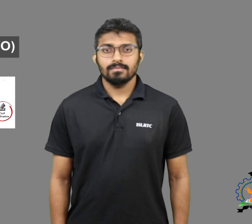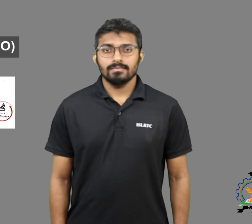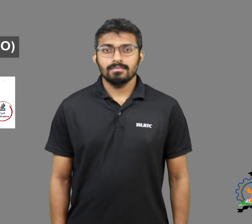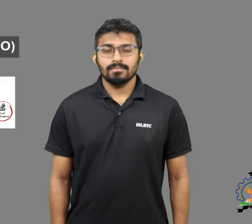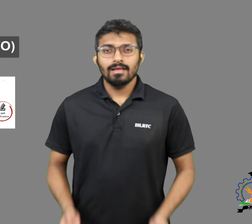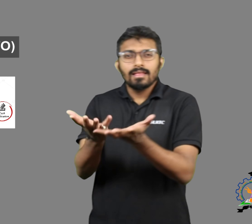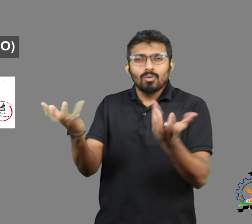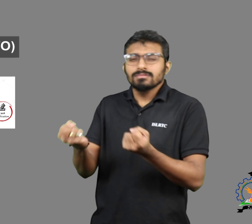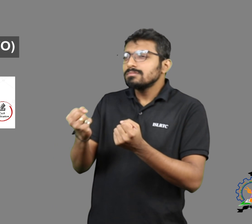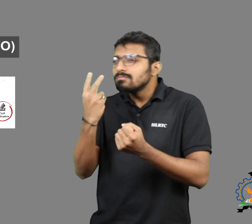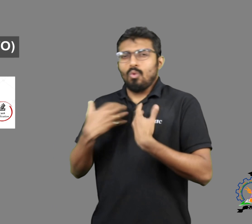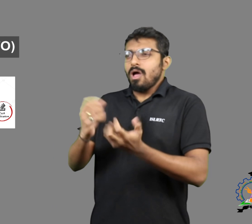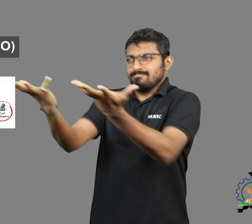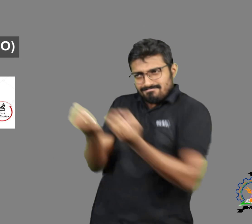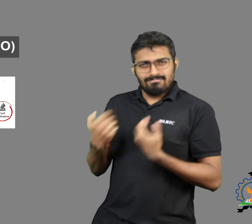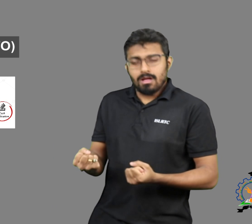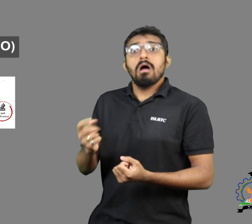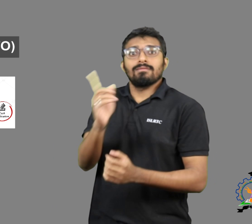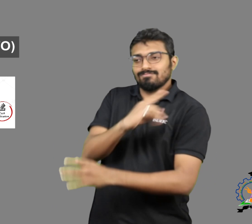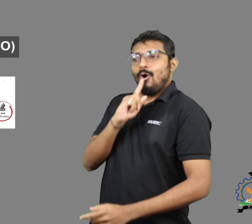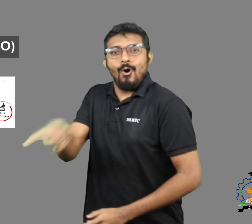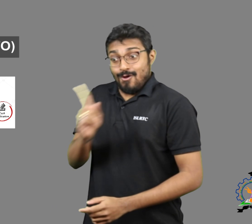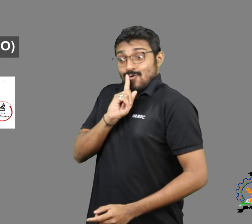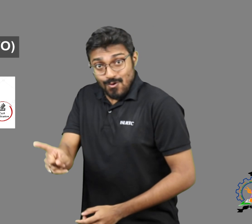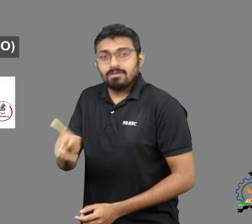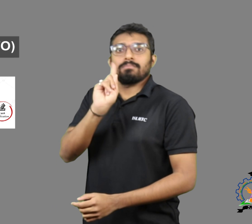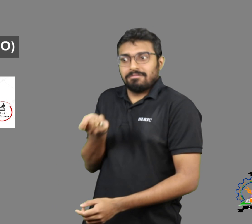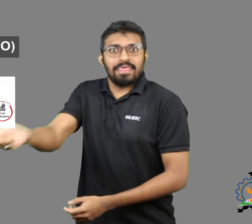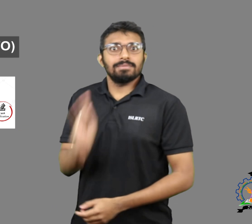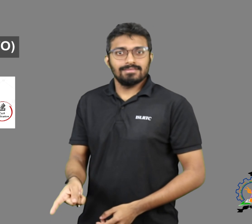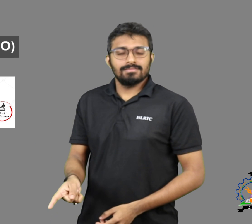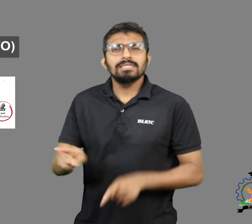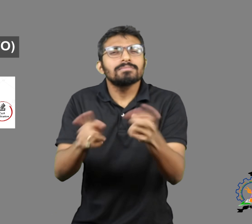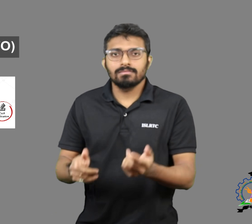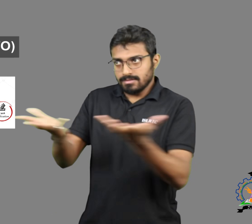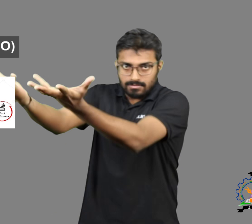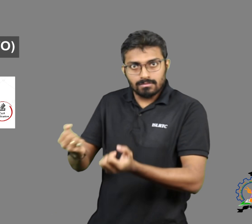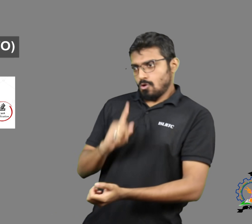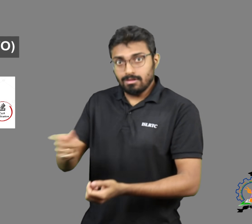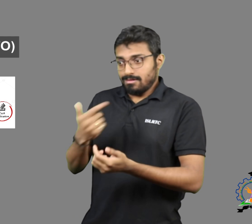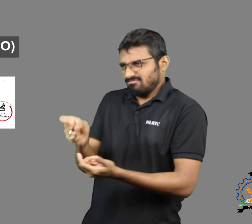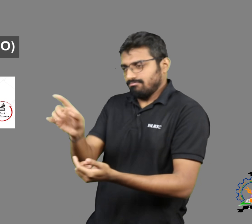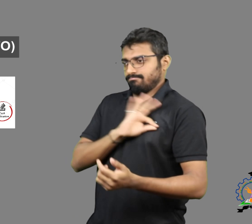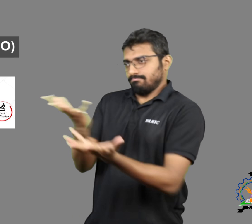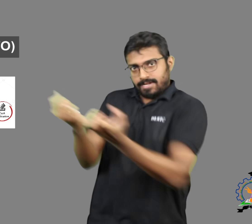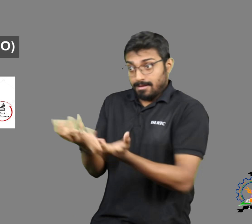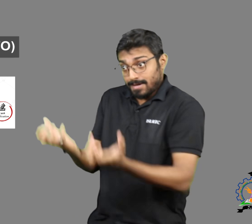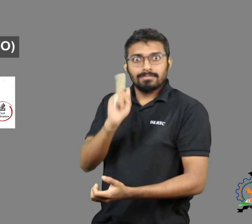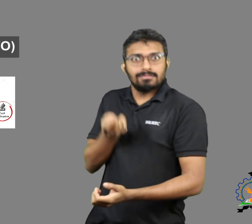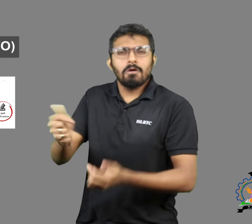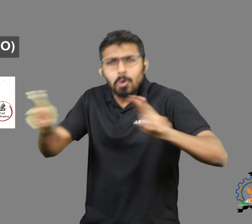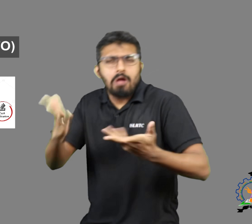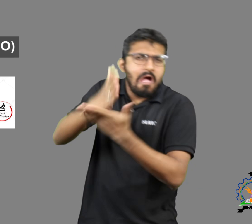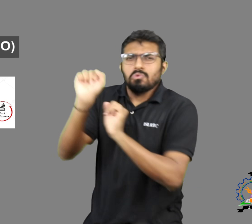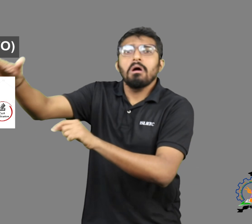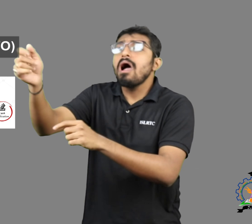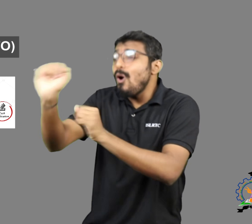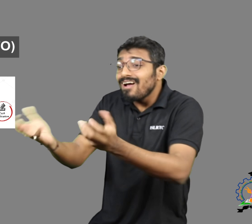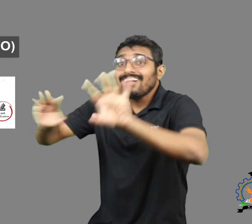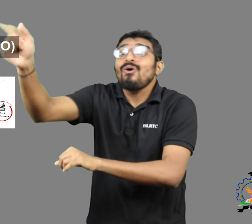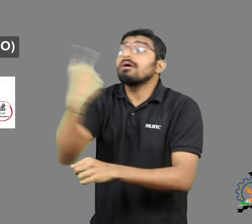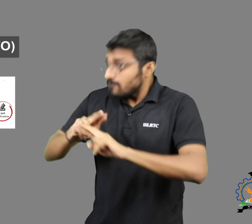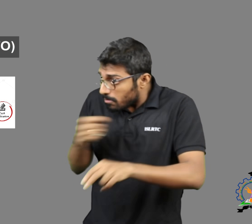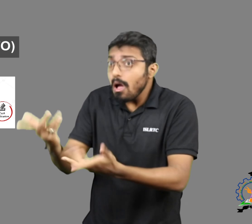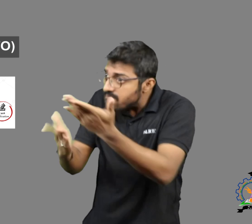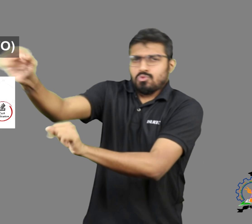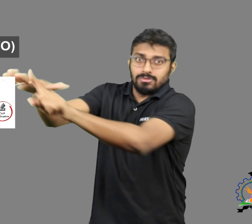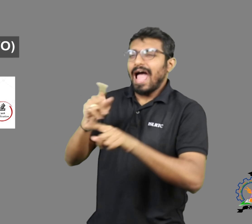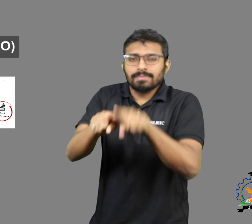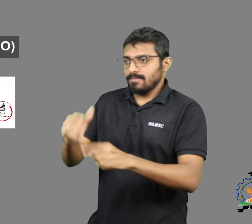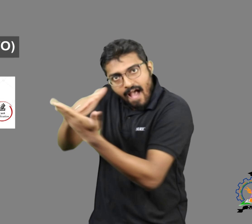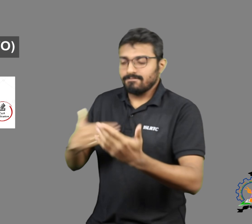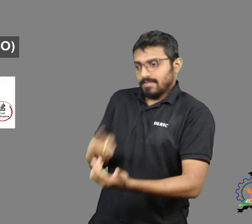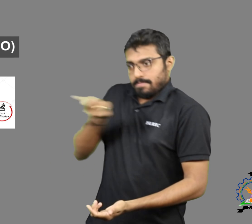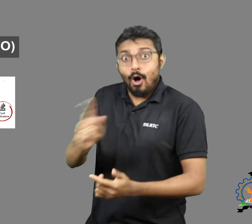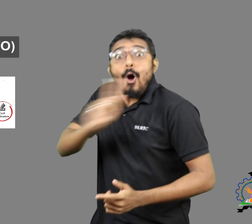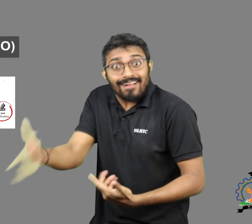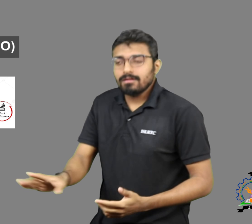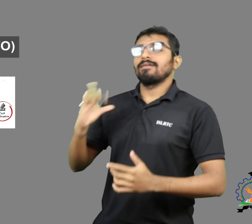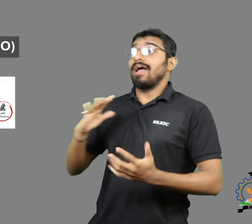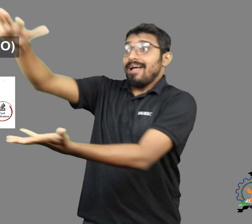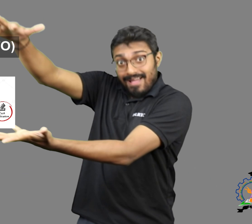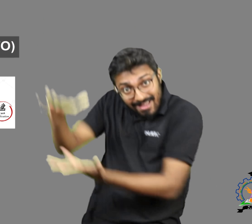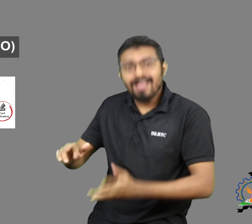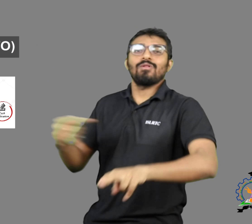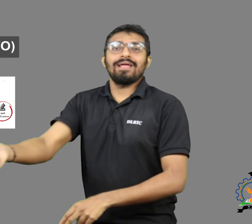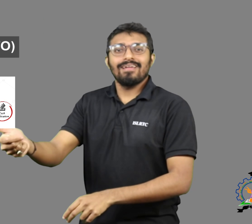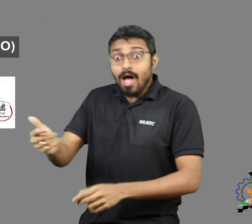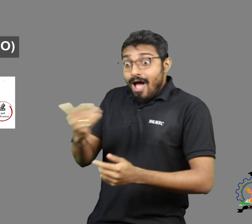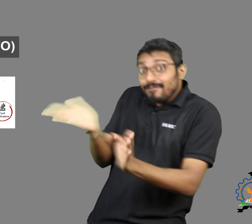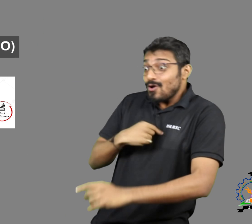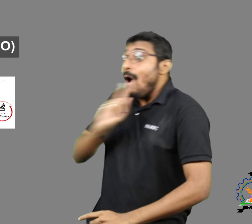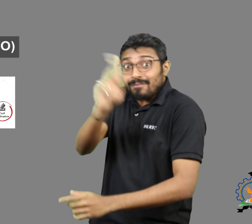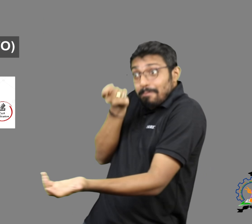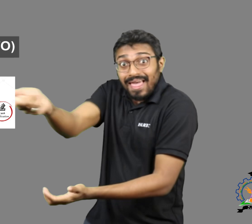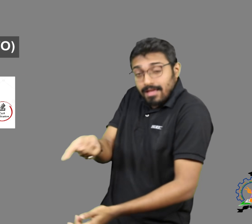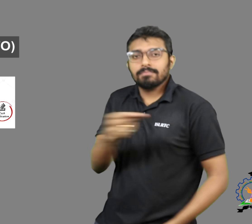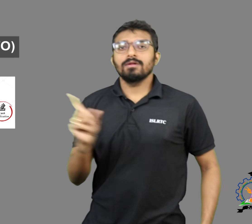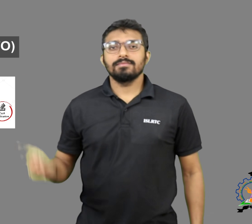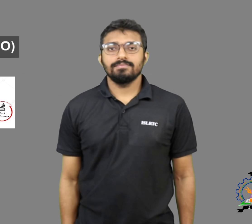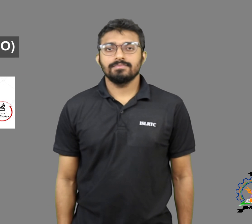Cash with Order (CWO)